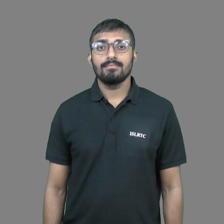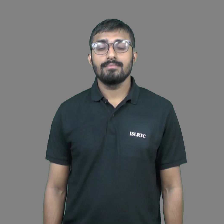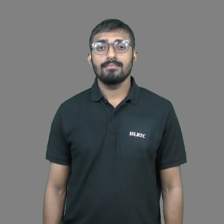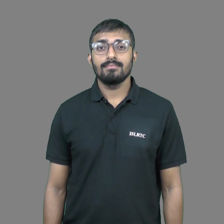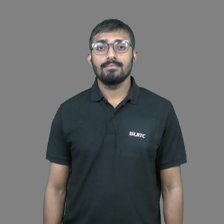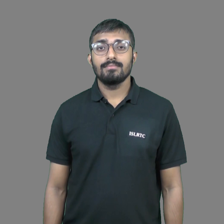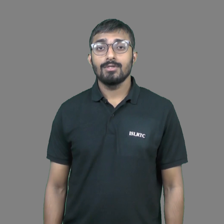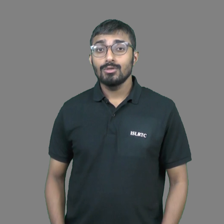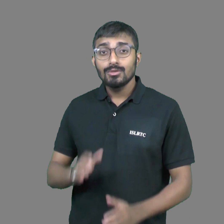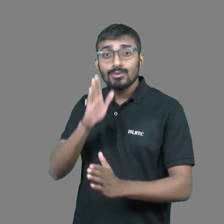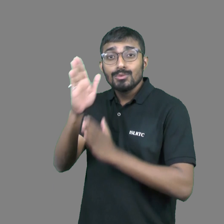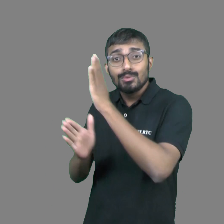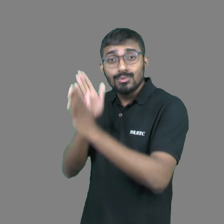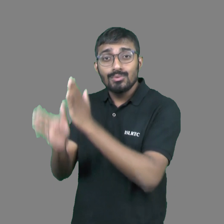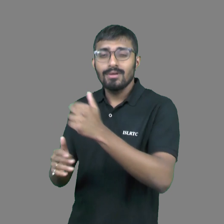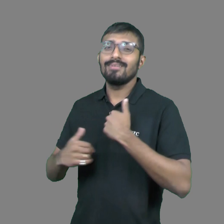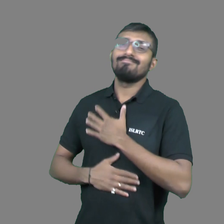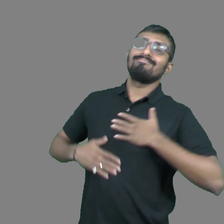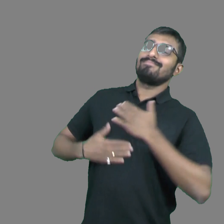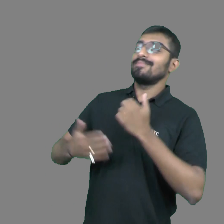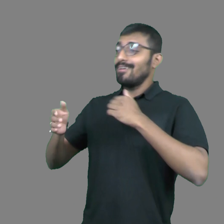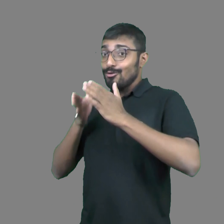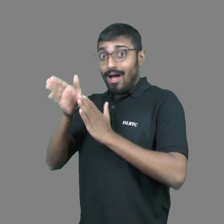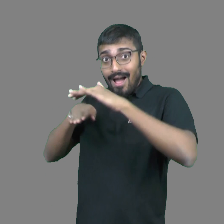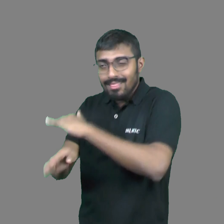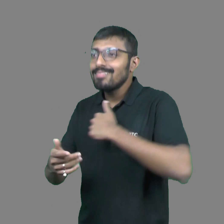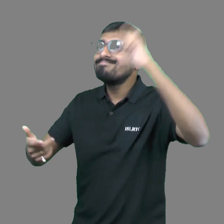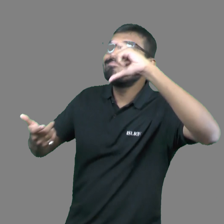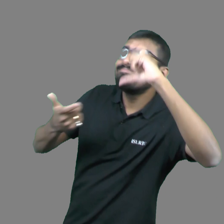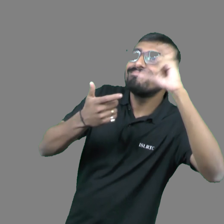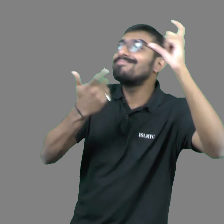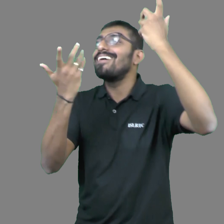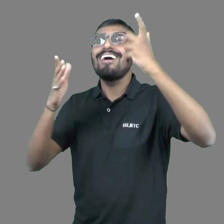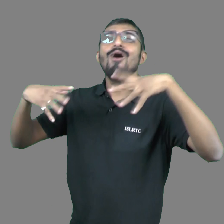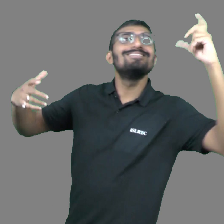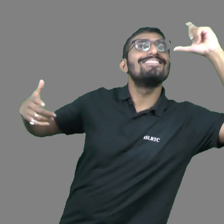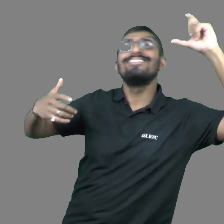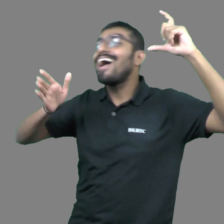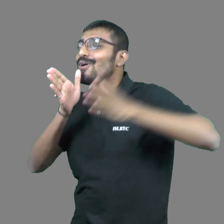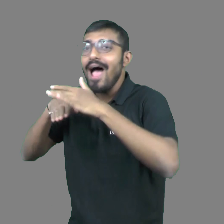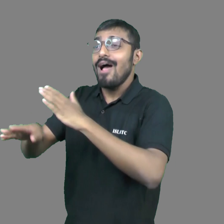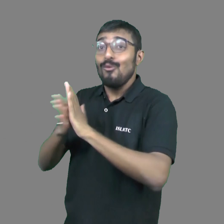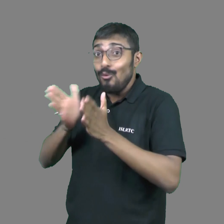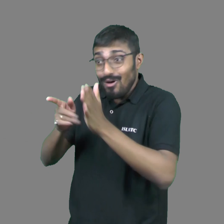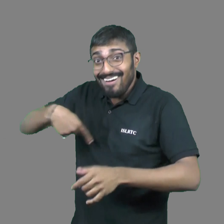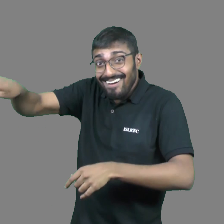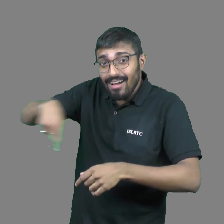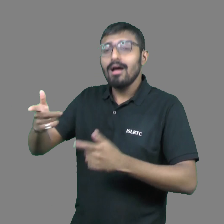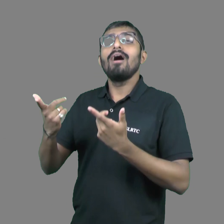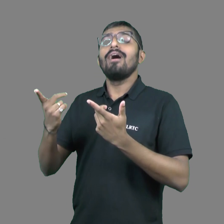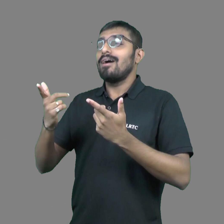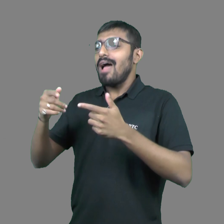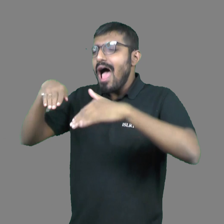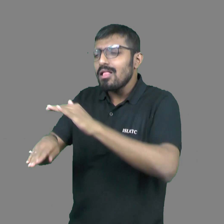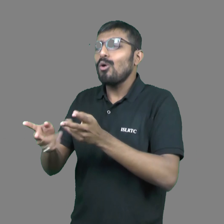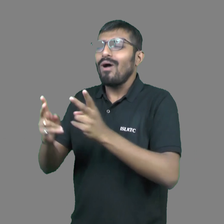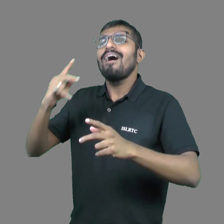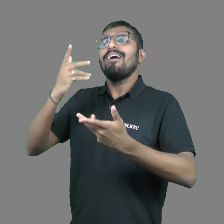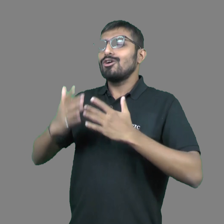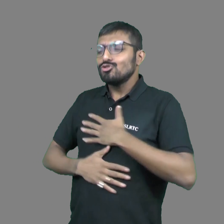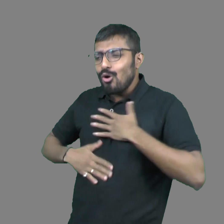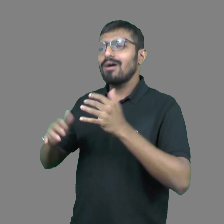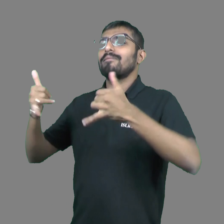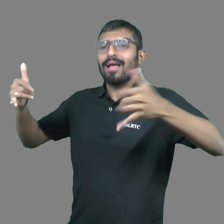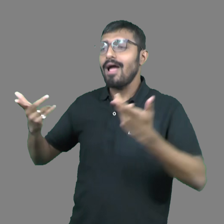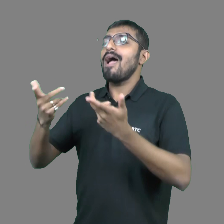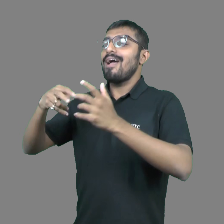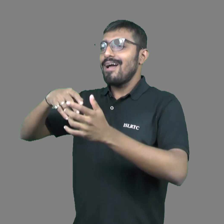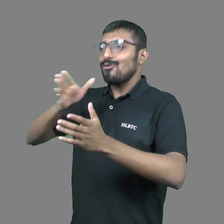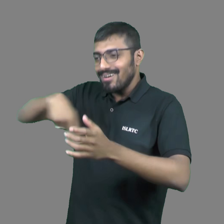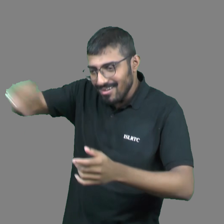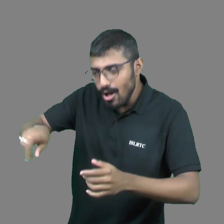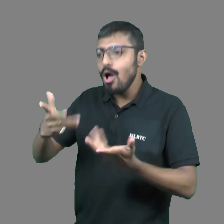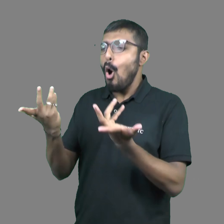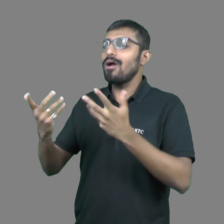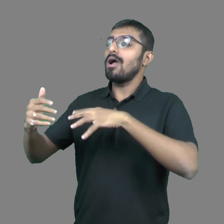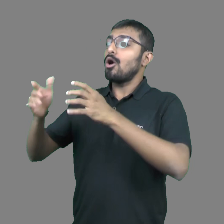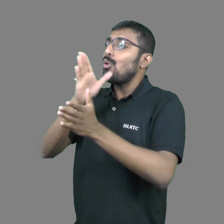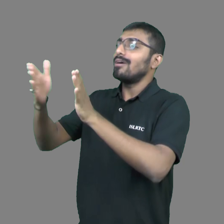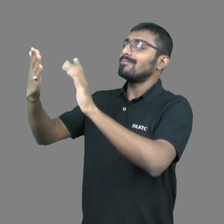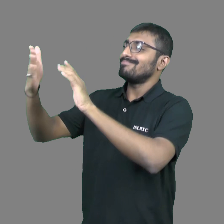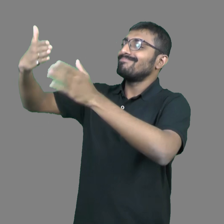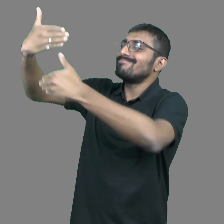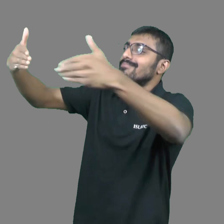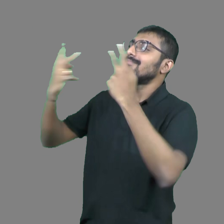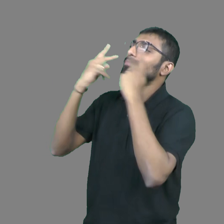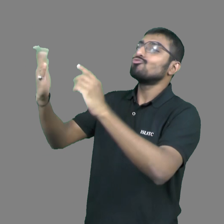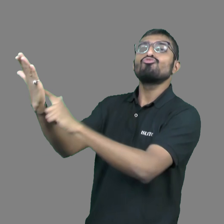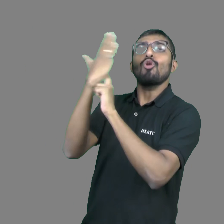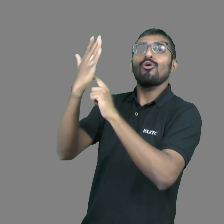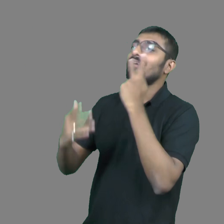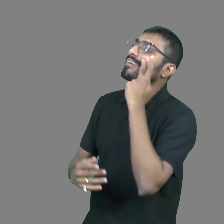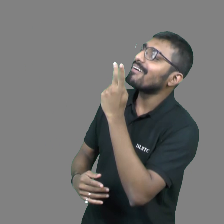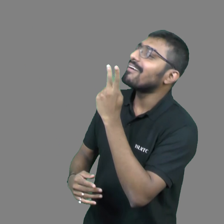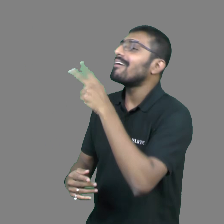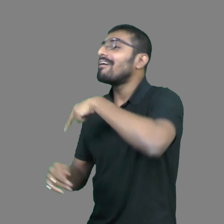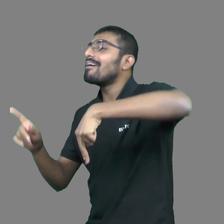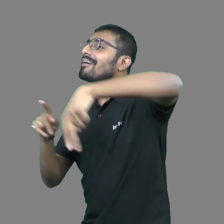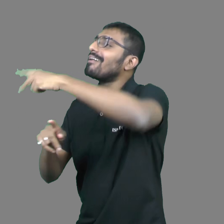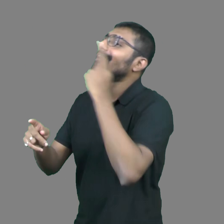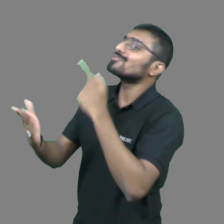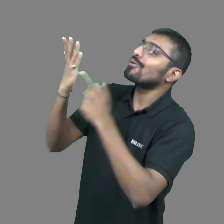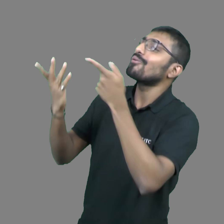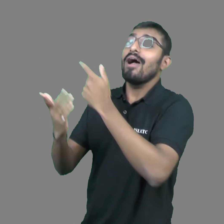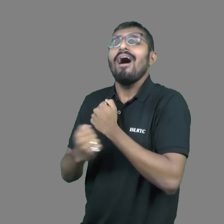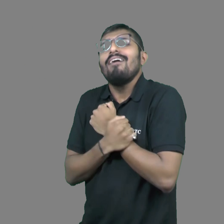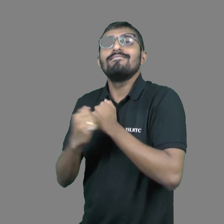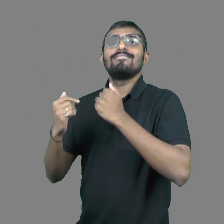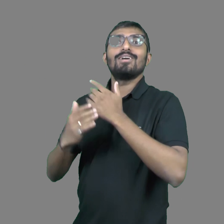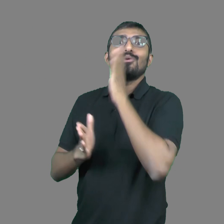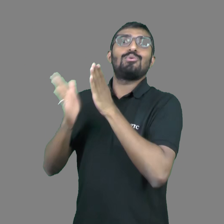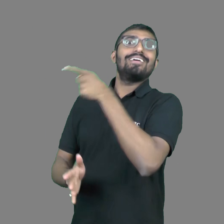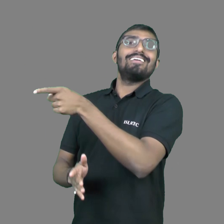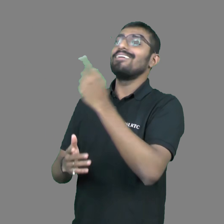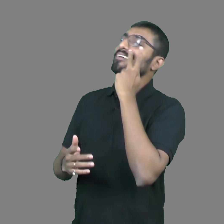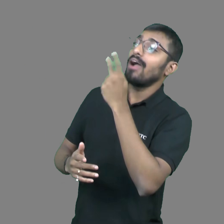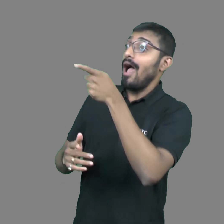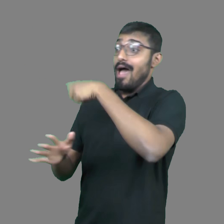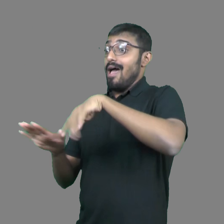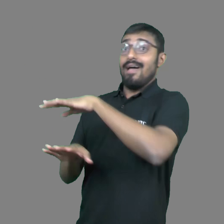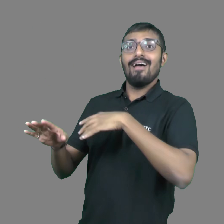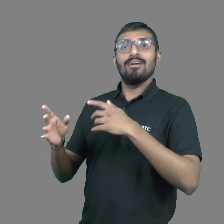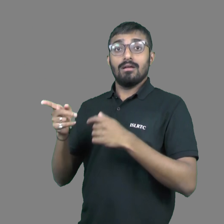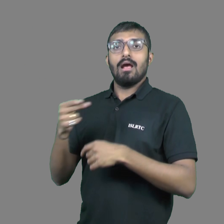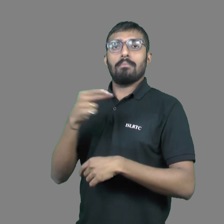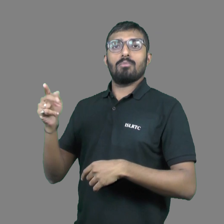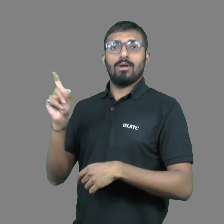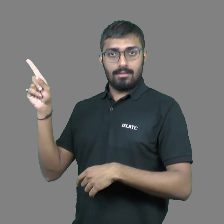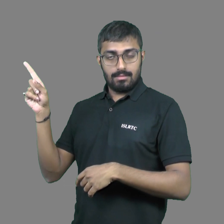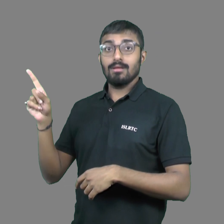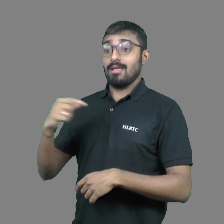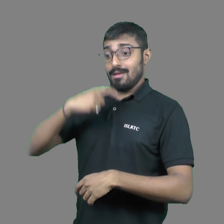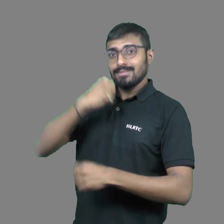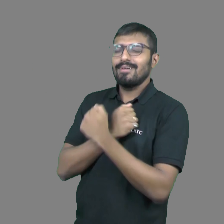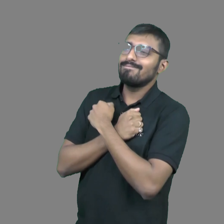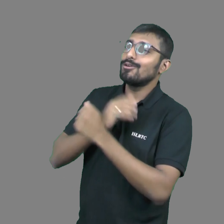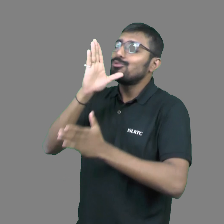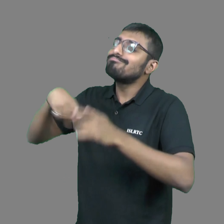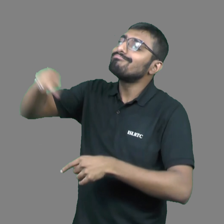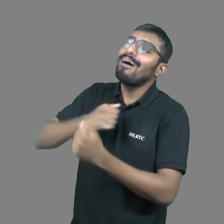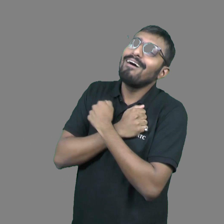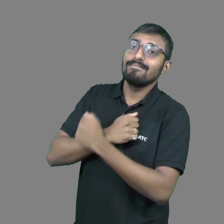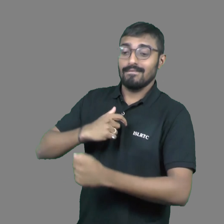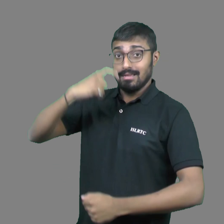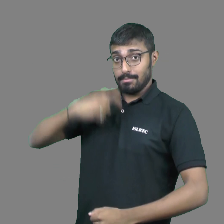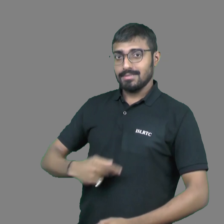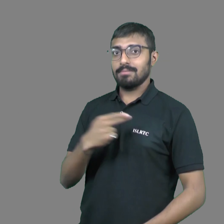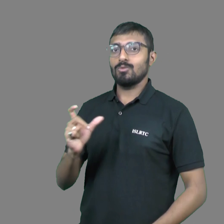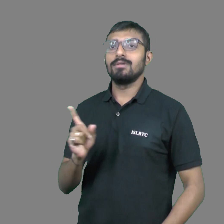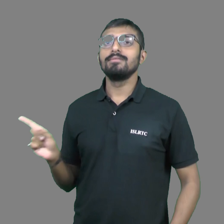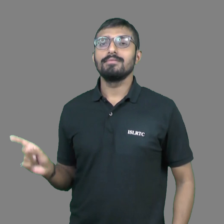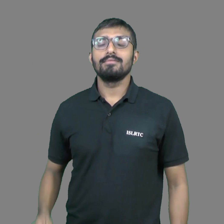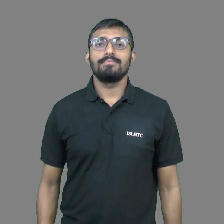Railfanning Railfan